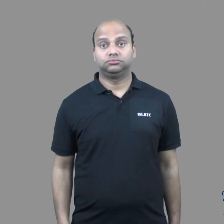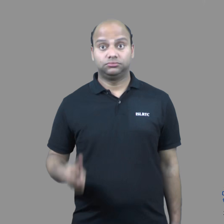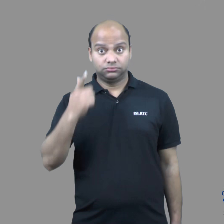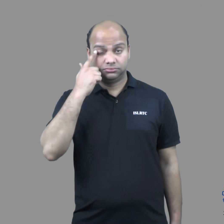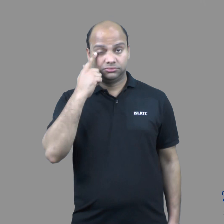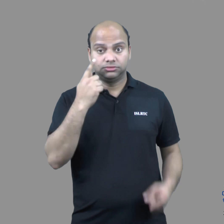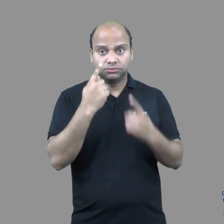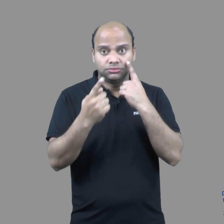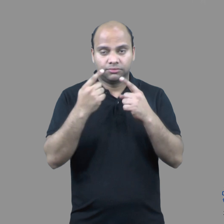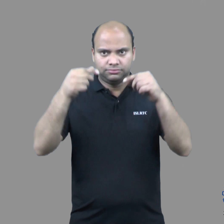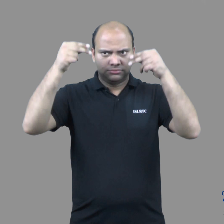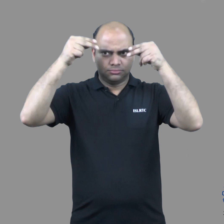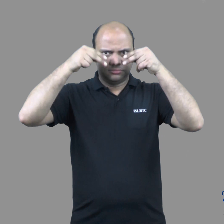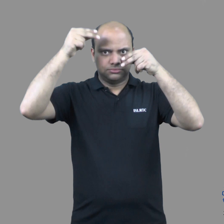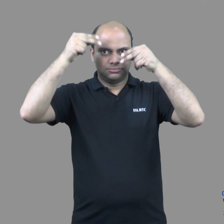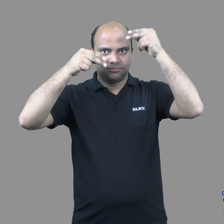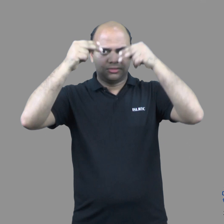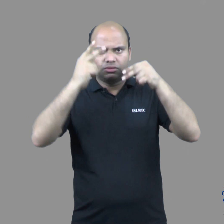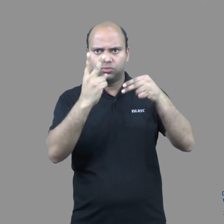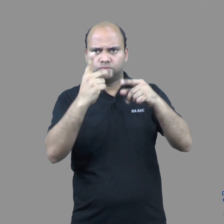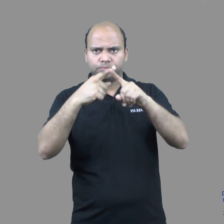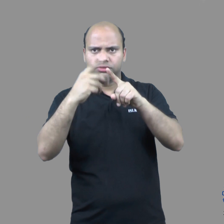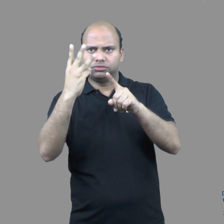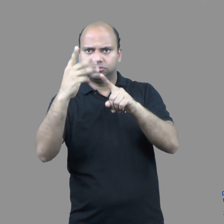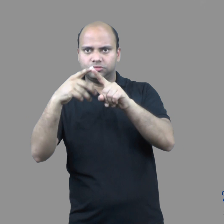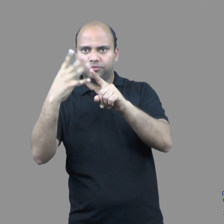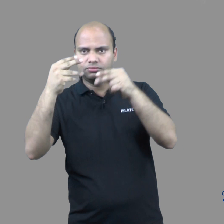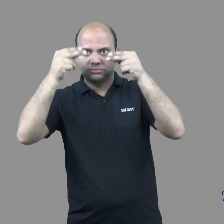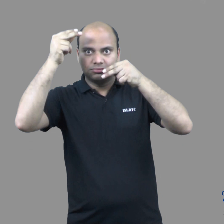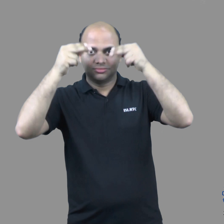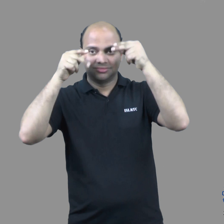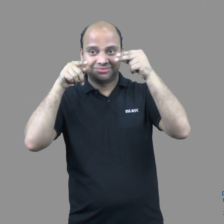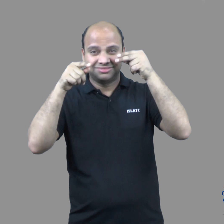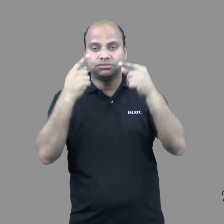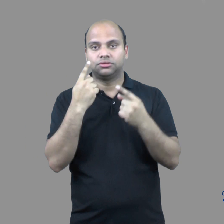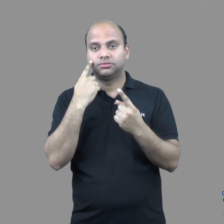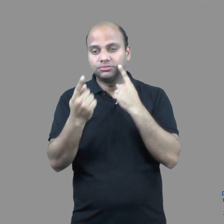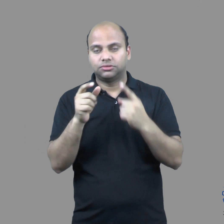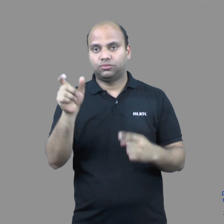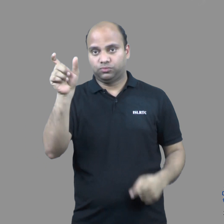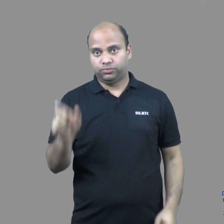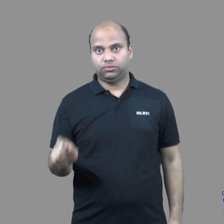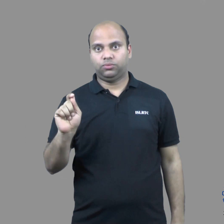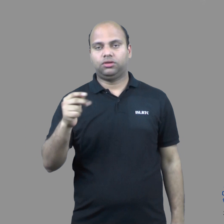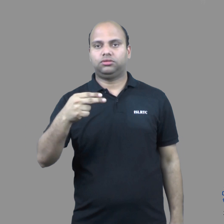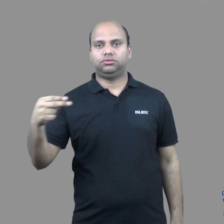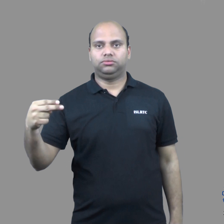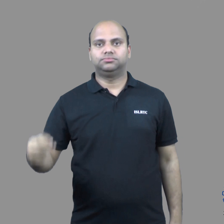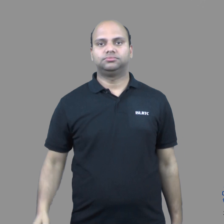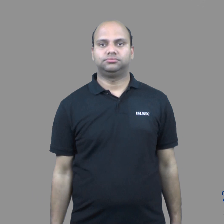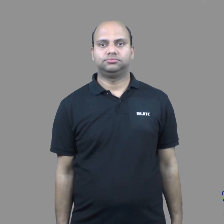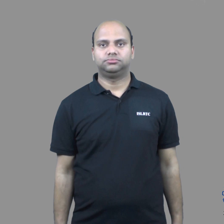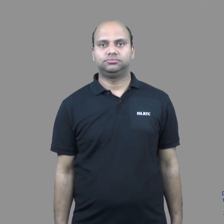Optometrist